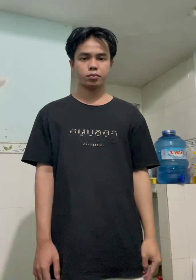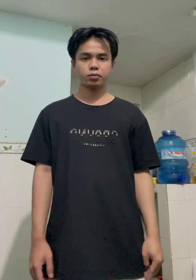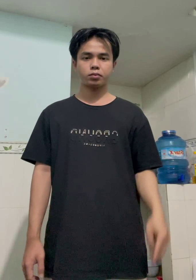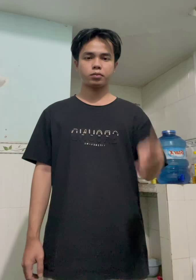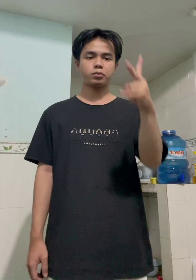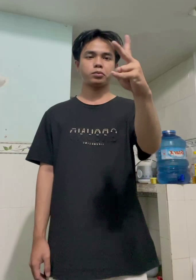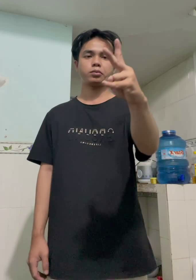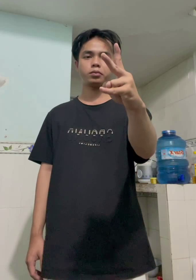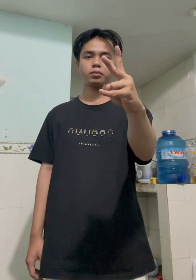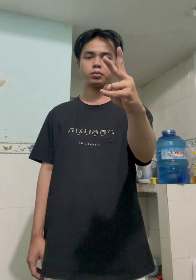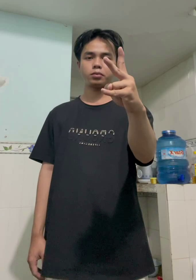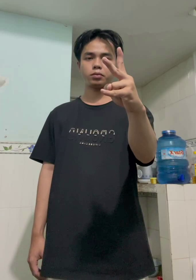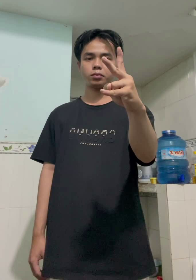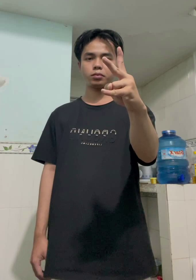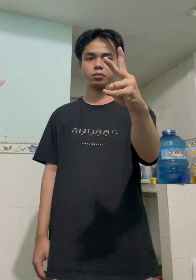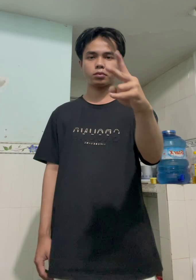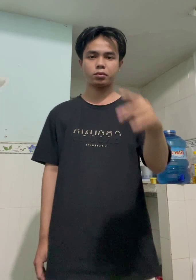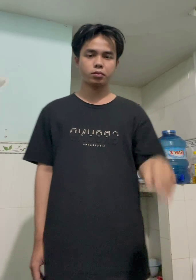h